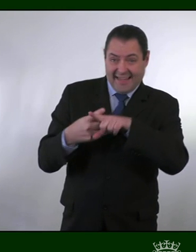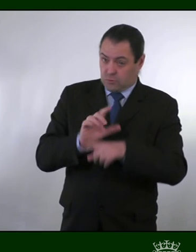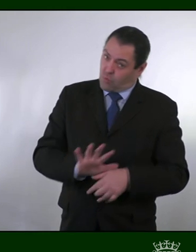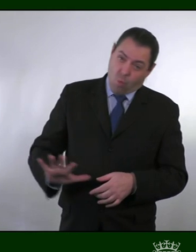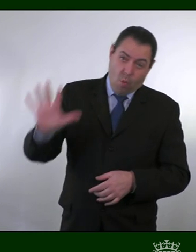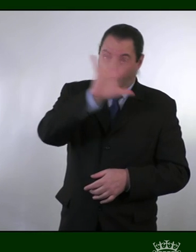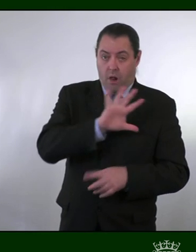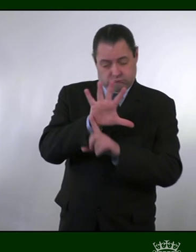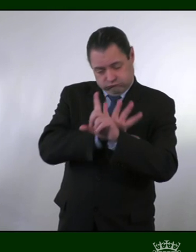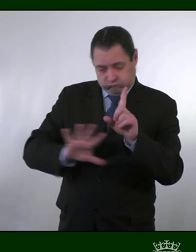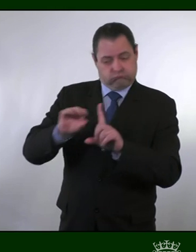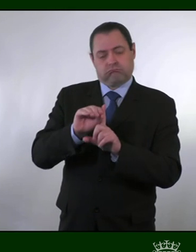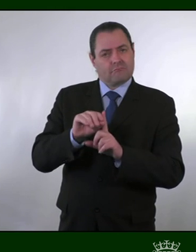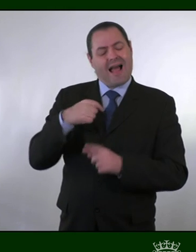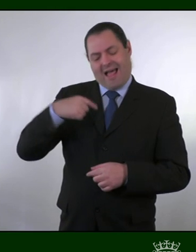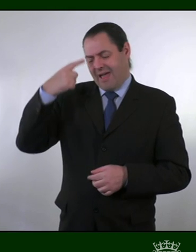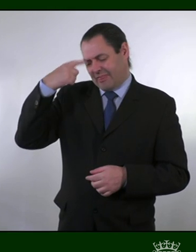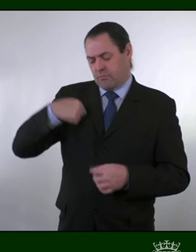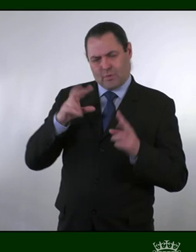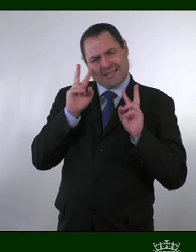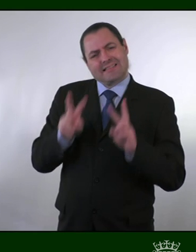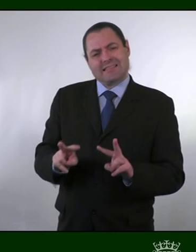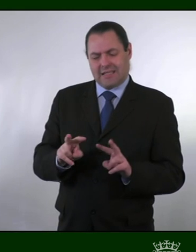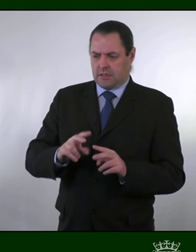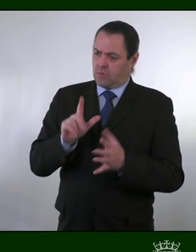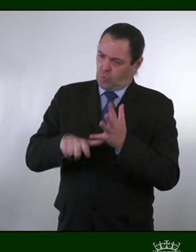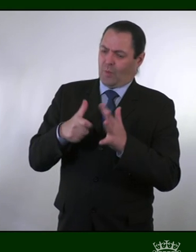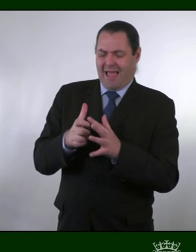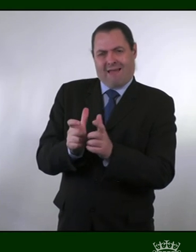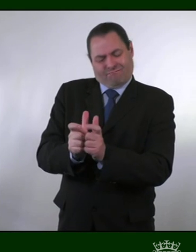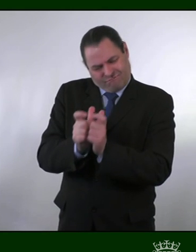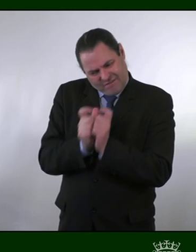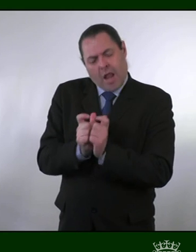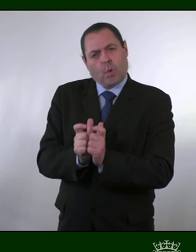The UK has shown its value and will continue to show its value.